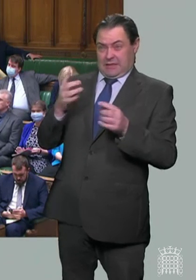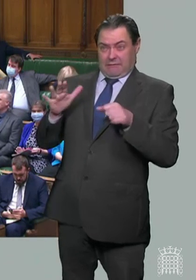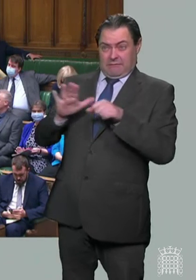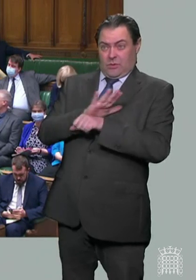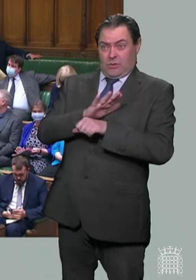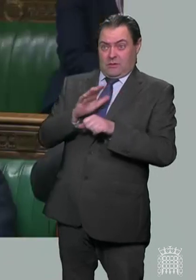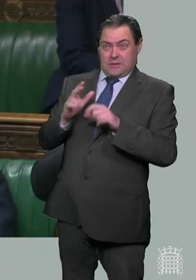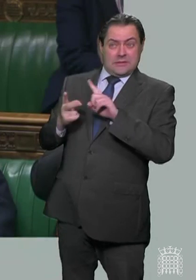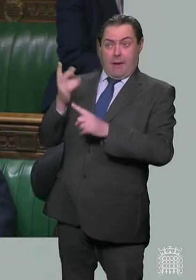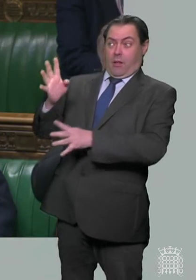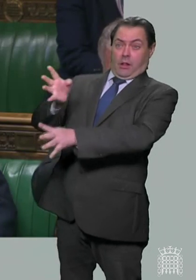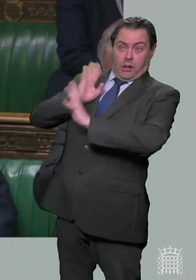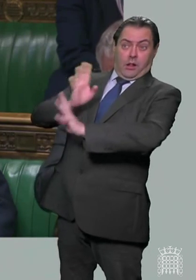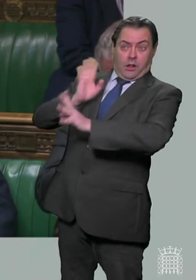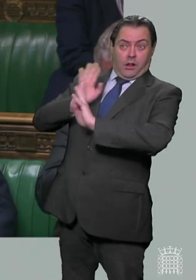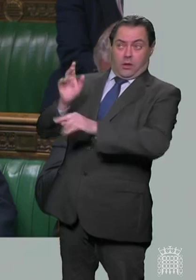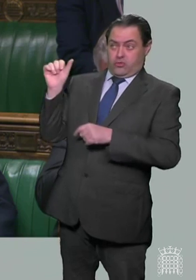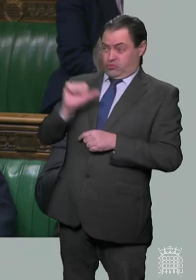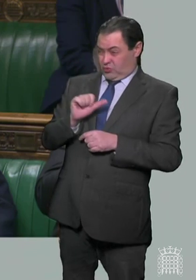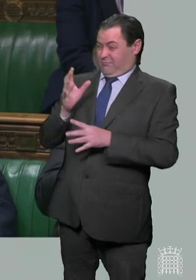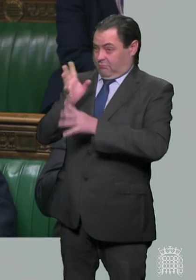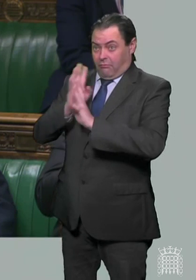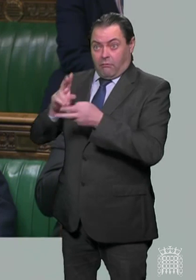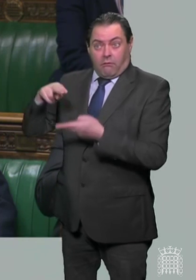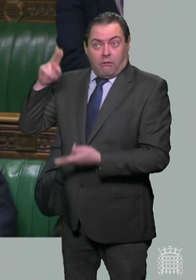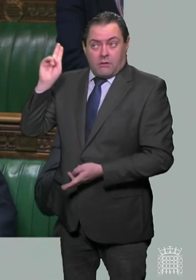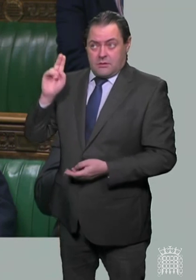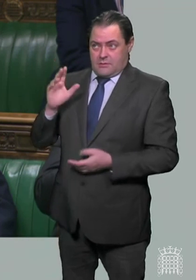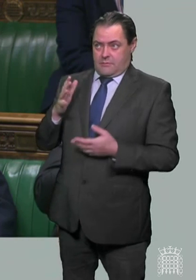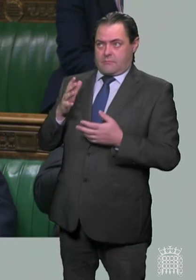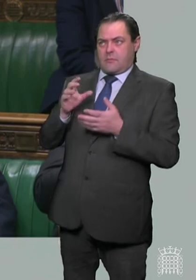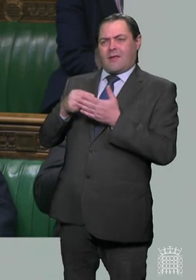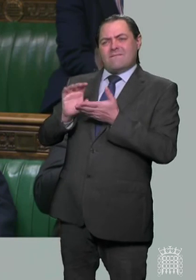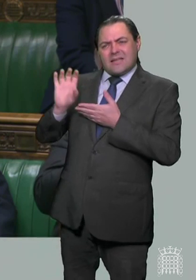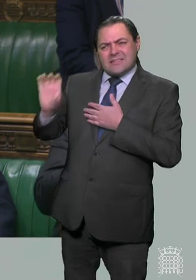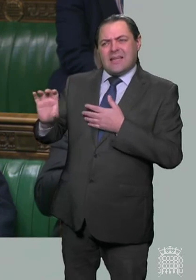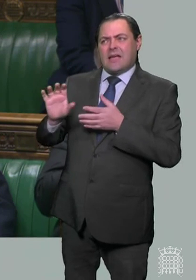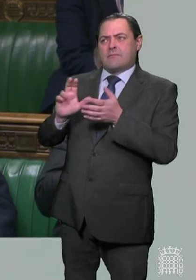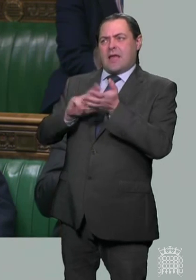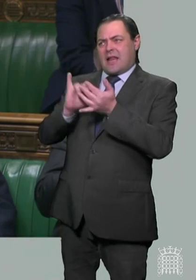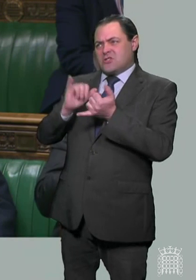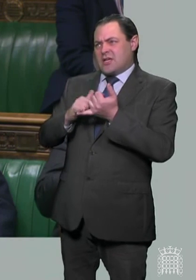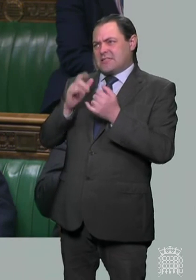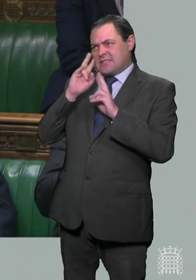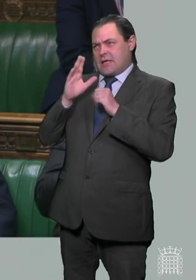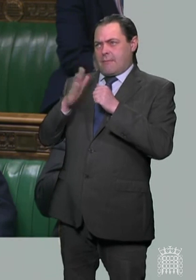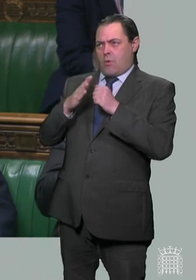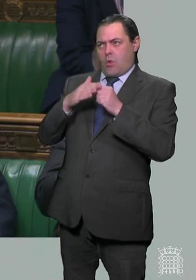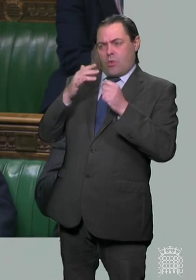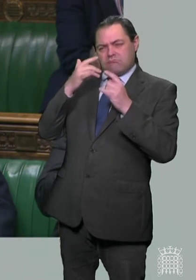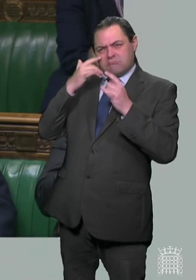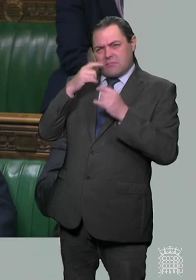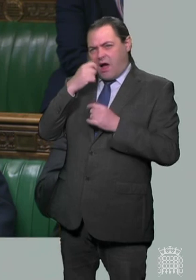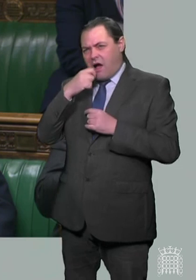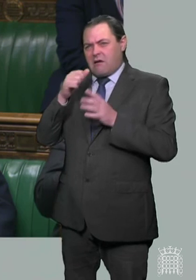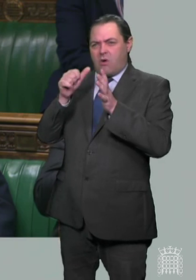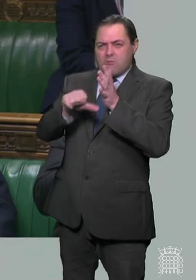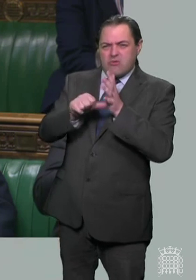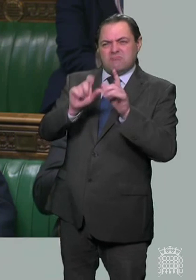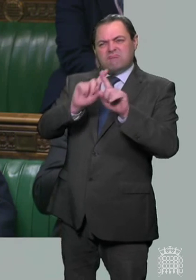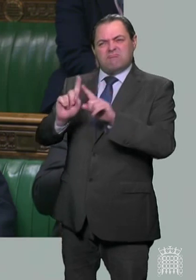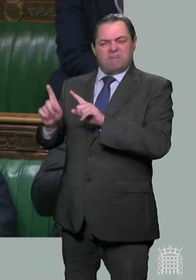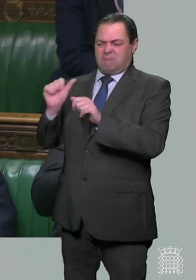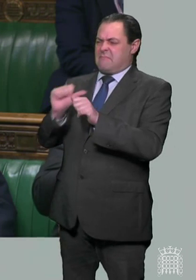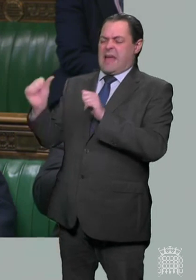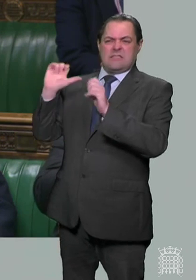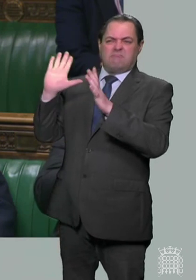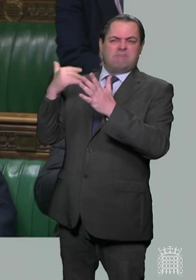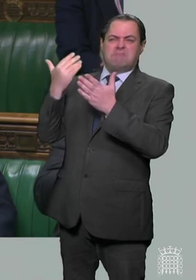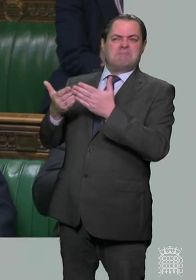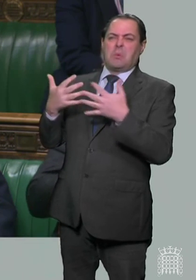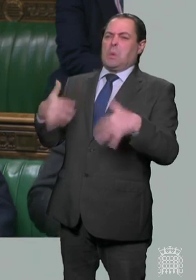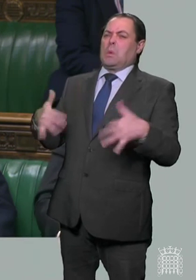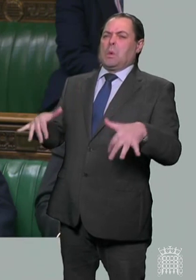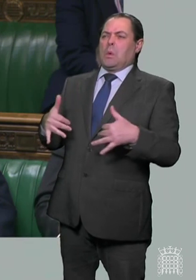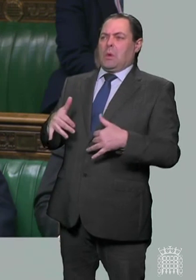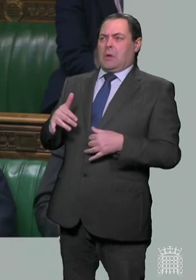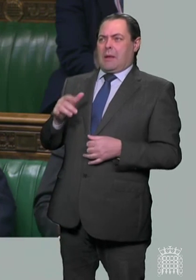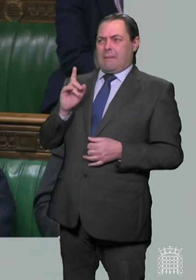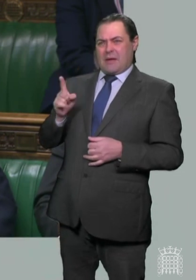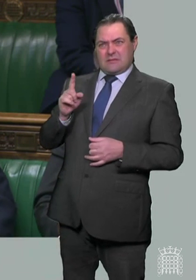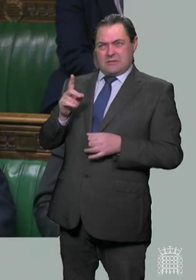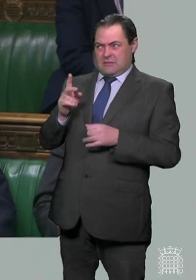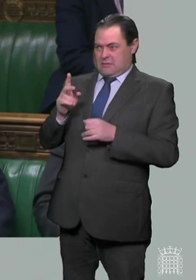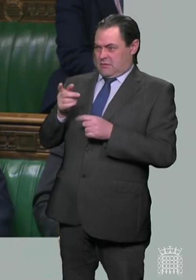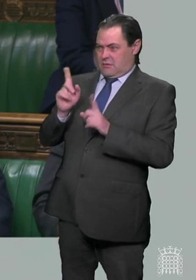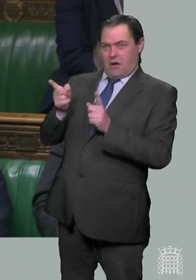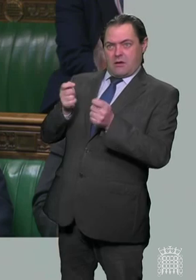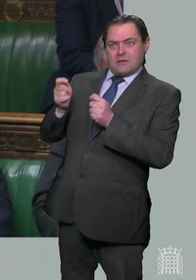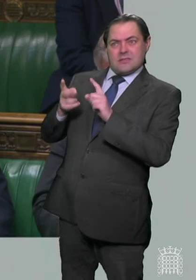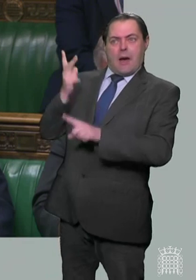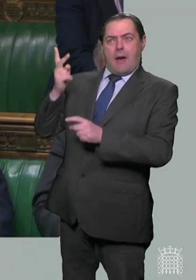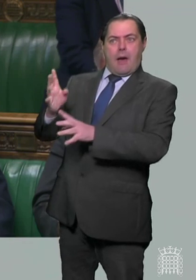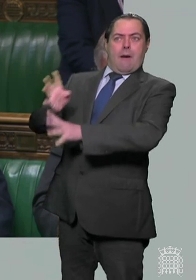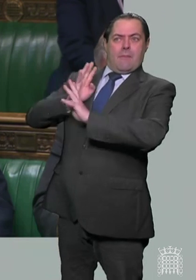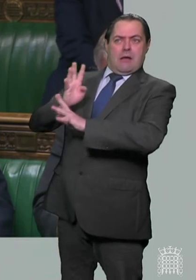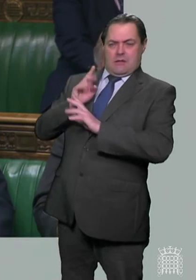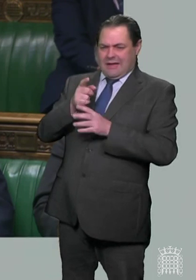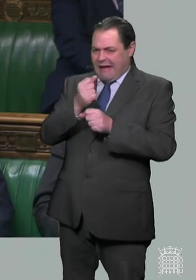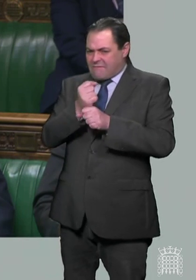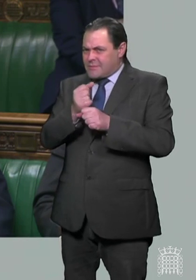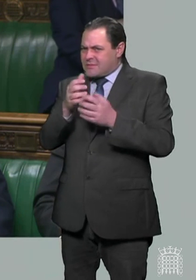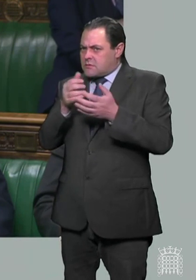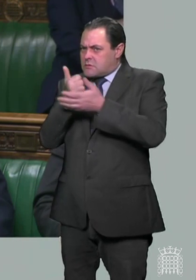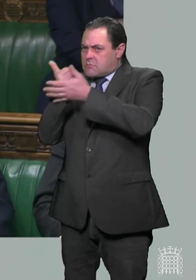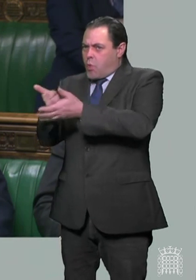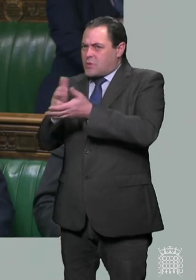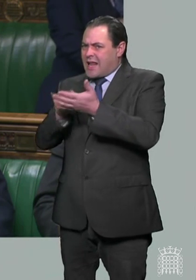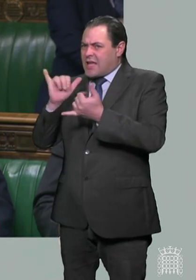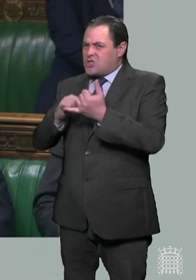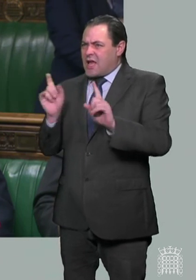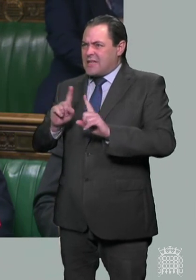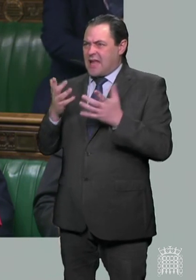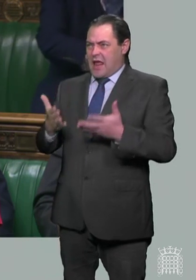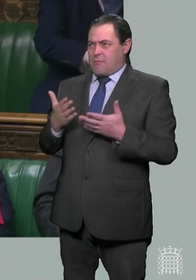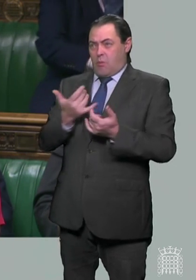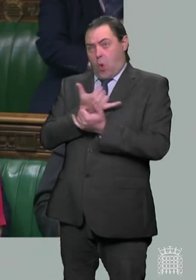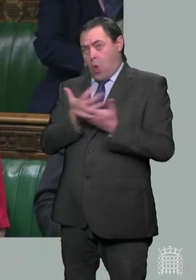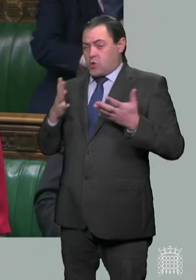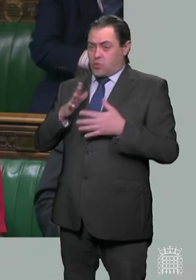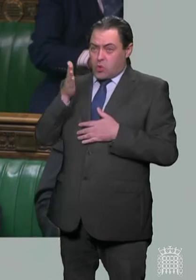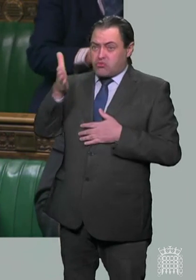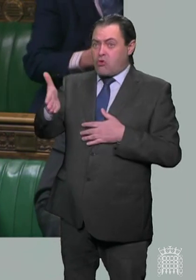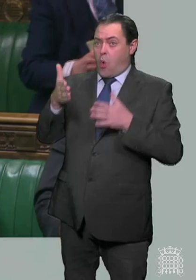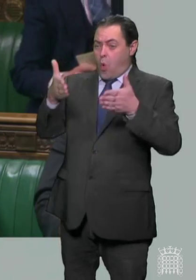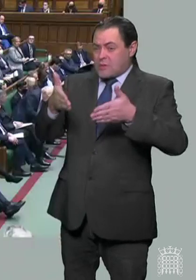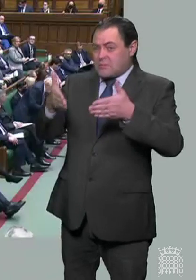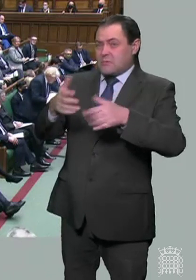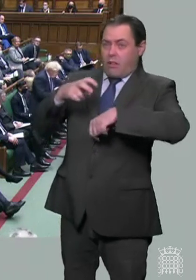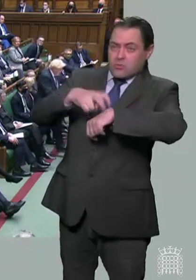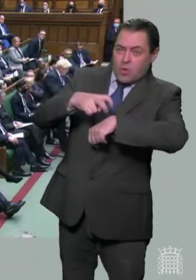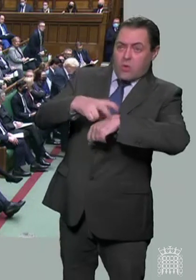Thanks to the hard work of staff and big funding increases, the NHS is seeing more patients and delivering more tests, treatments and operations than at any time in its history, but what are the Government doing to urgently assist the NHS to tackle spiralling demand for healthcare and a tough winter ahead?